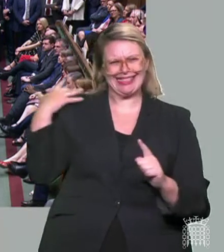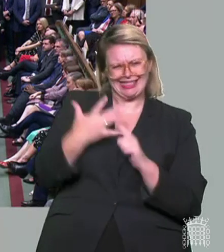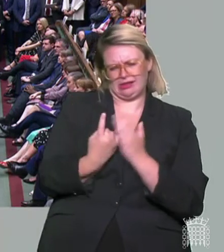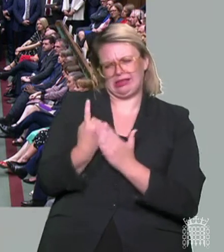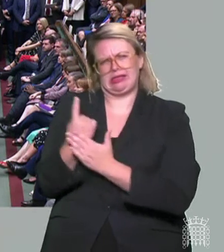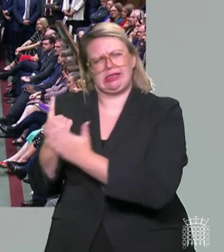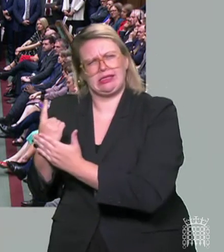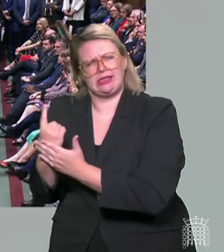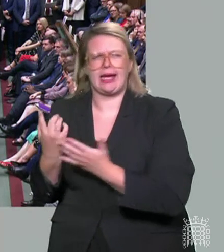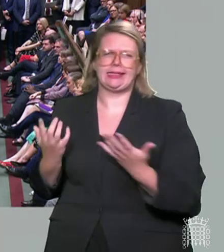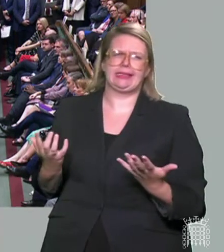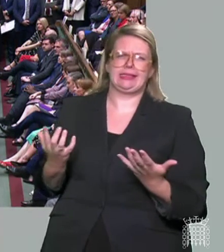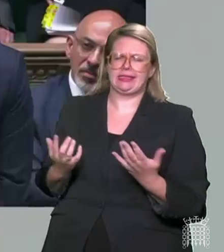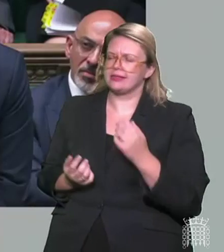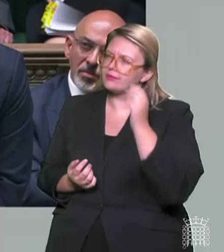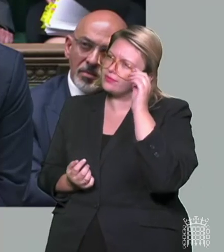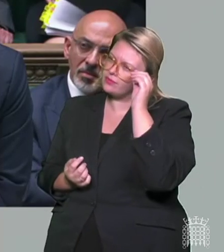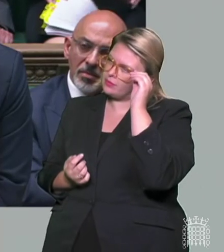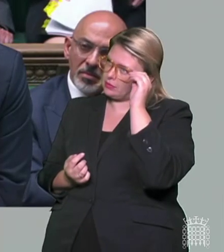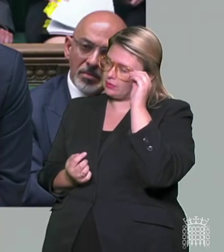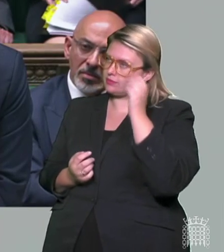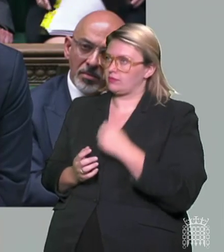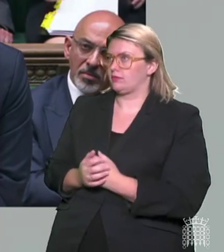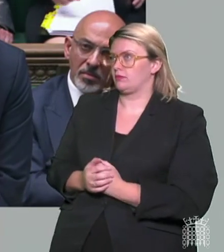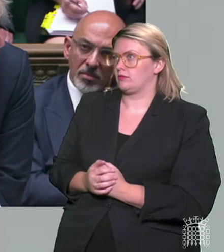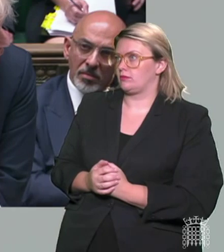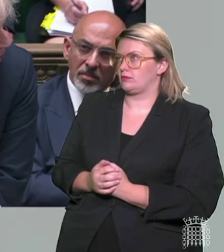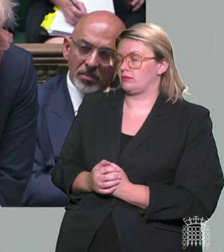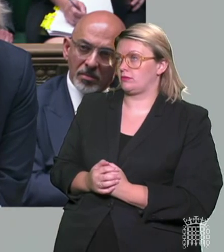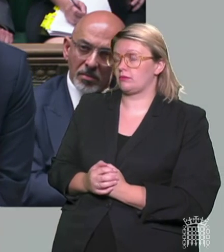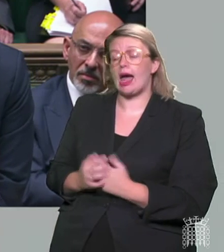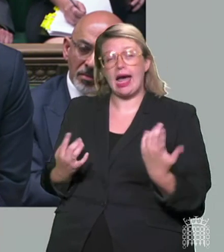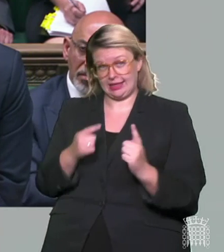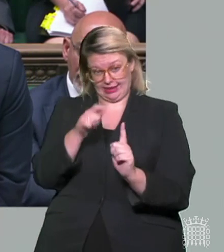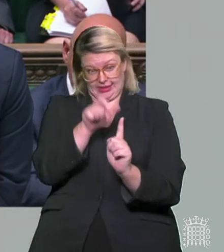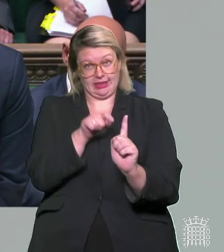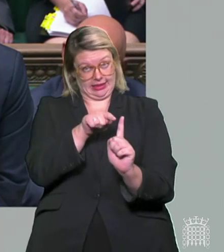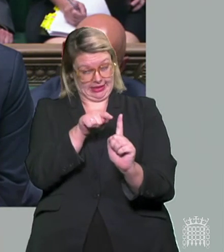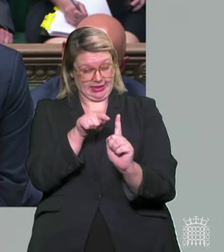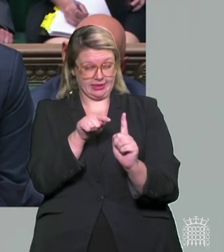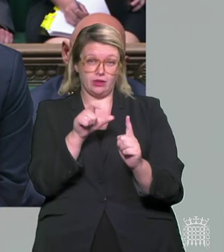That individual, the right honourable Member for Tamworth , no longer has the Conservative Whip.